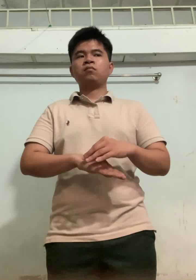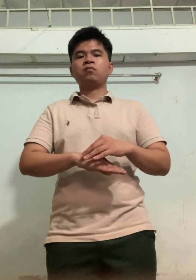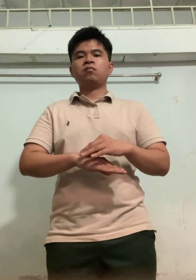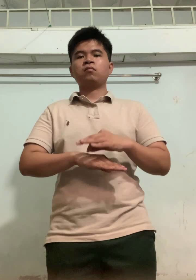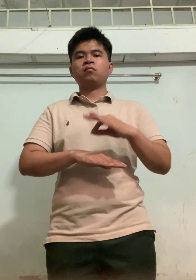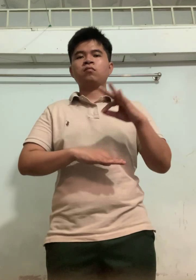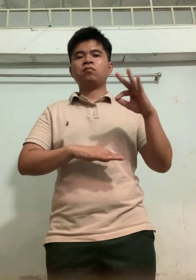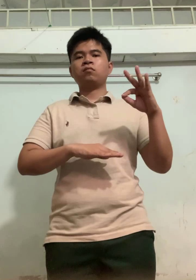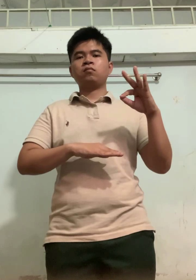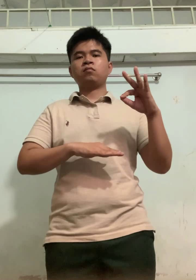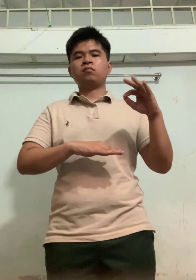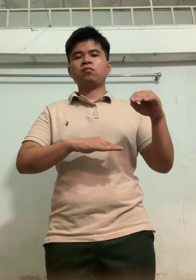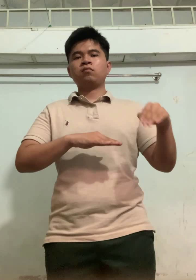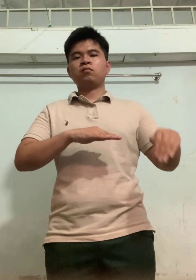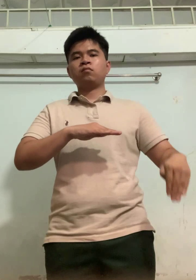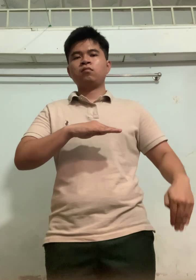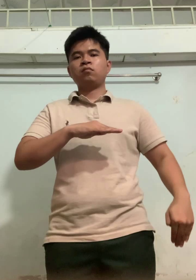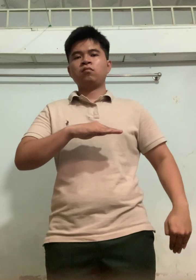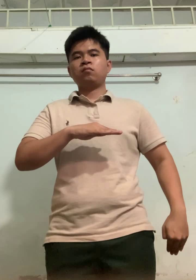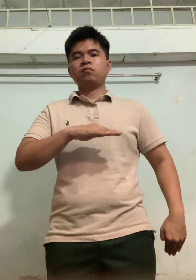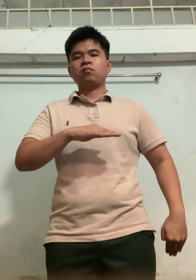tuan sau